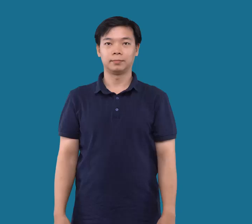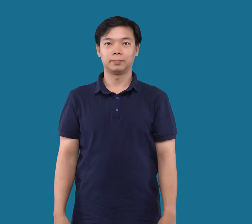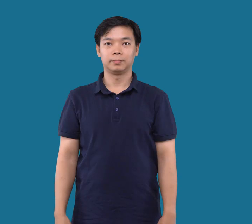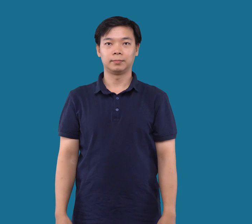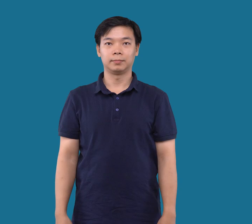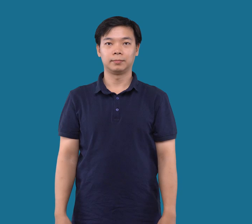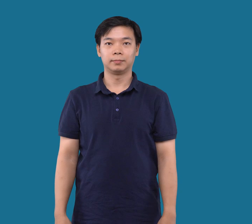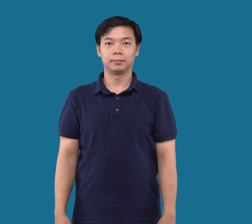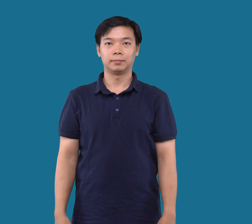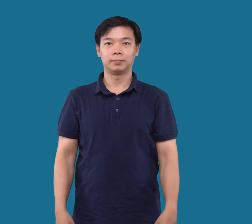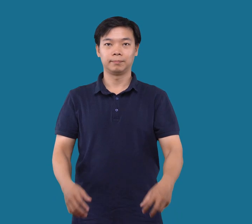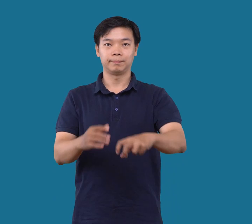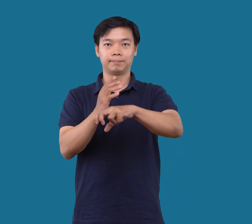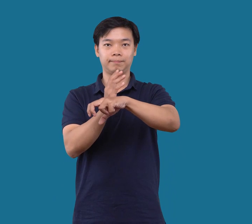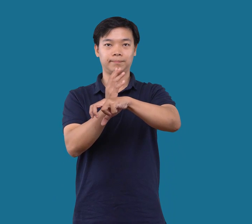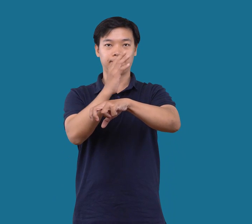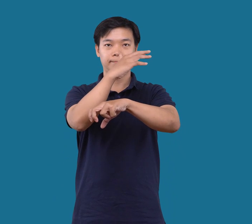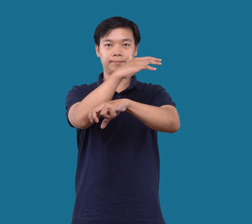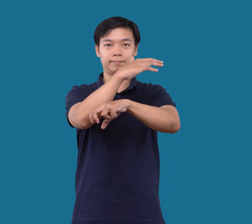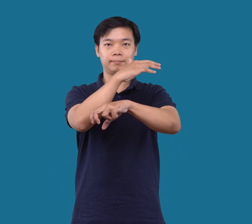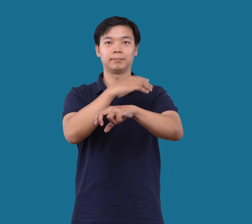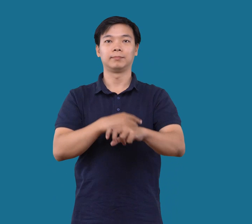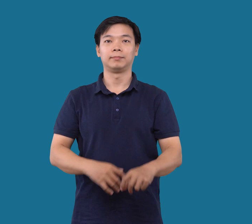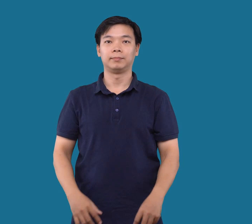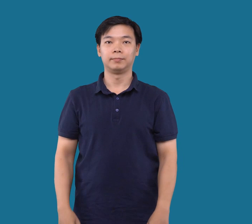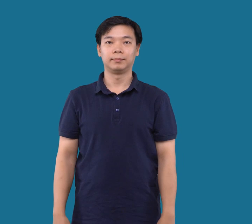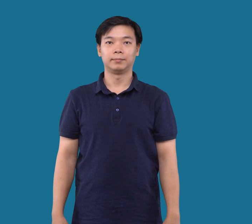con sóc